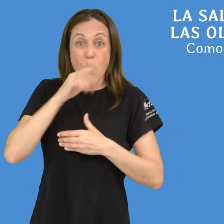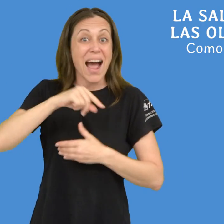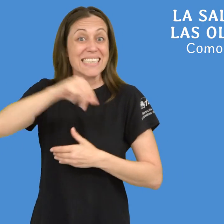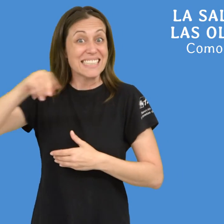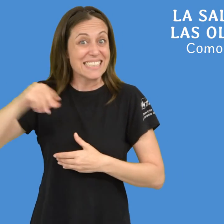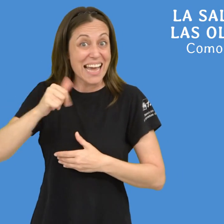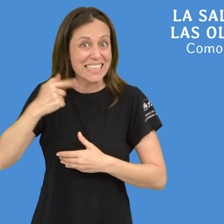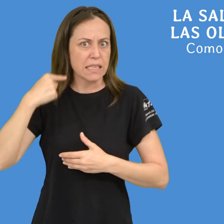azúcar